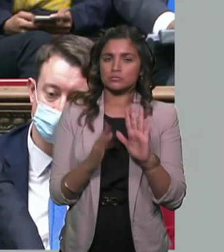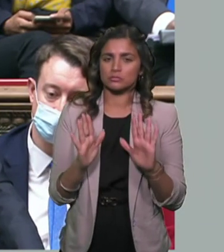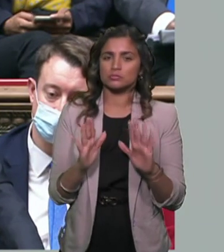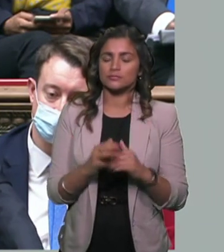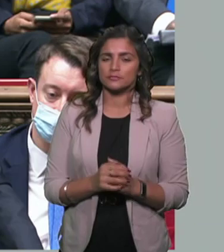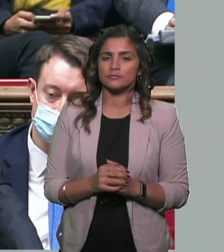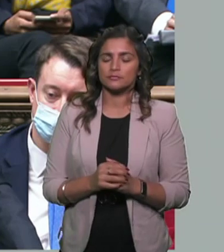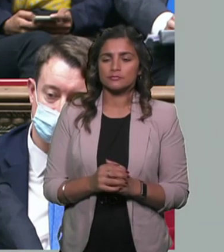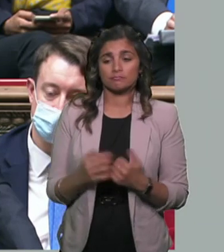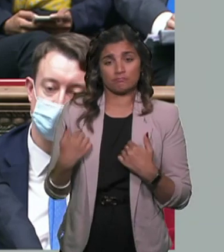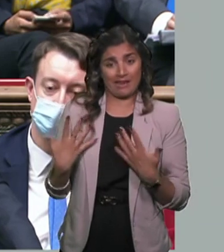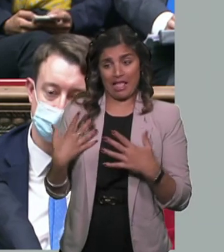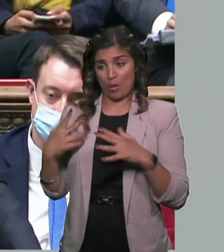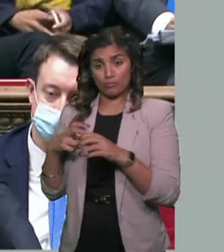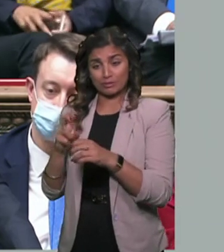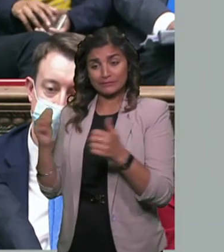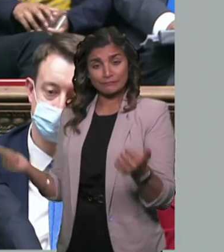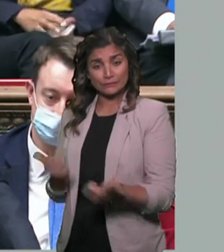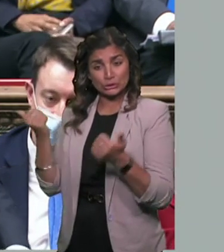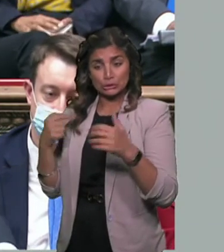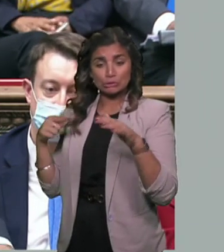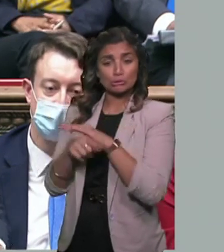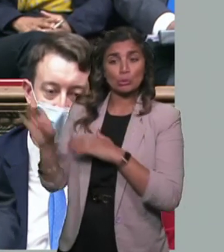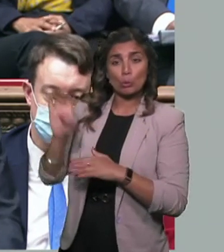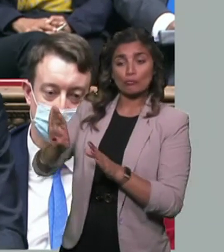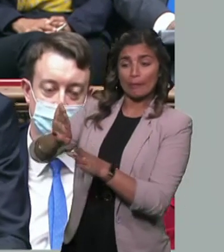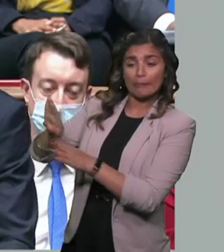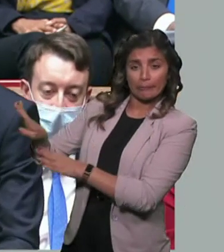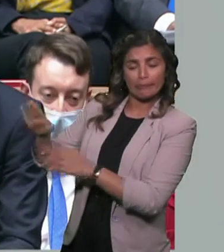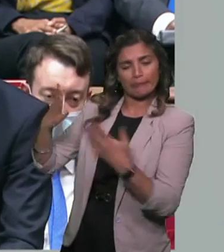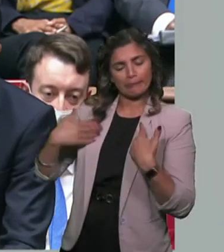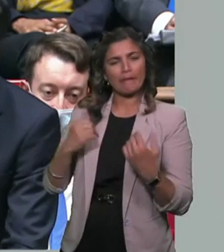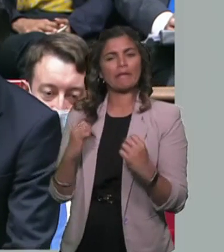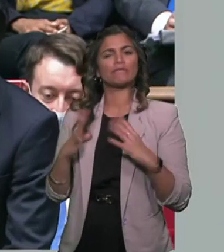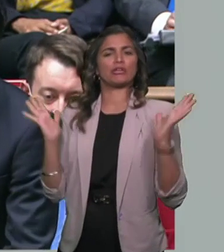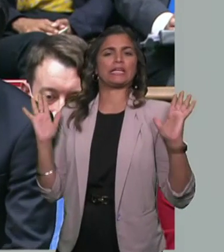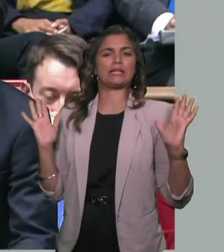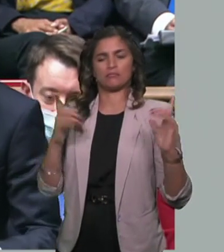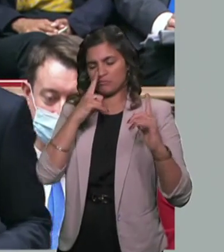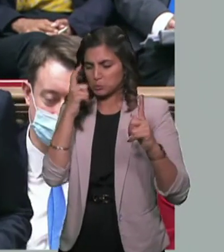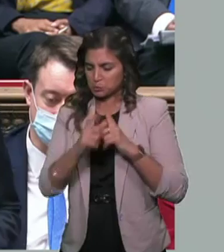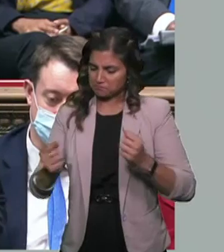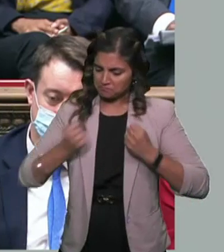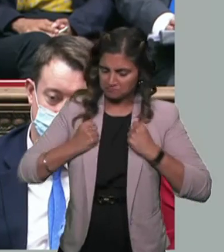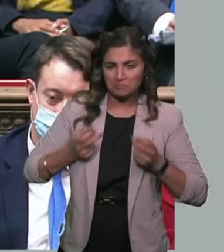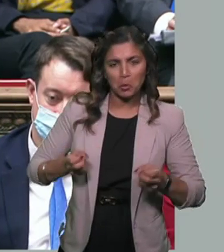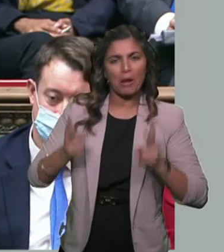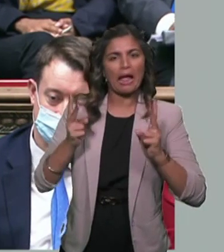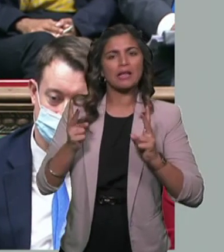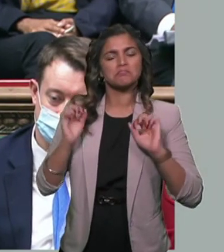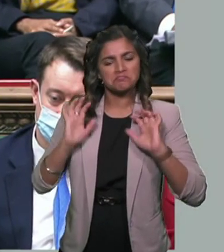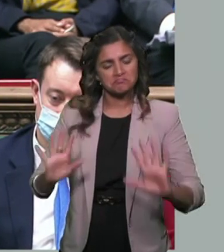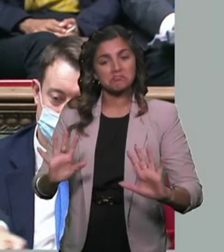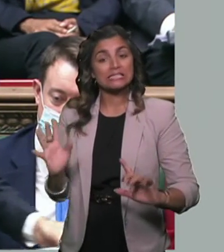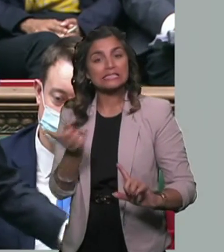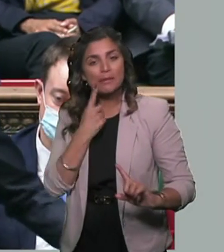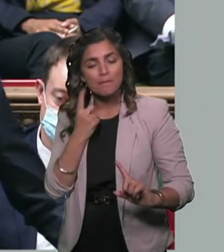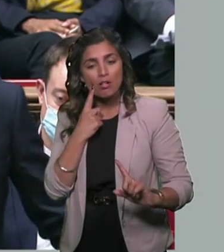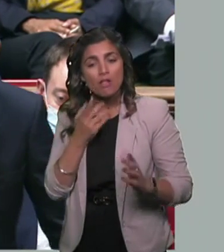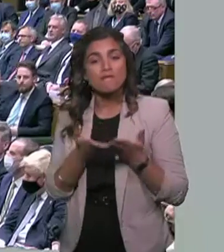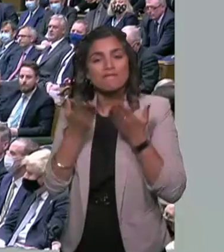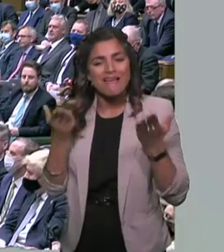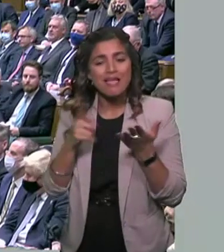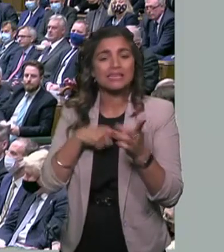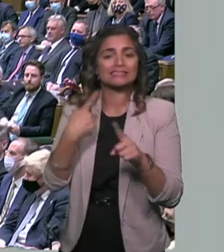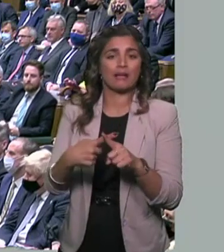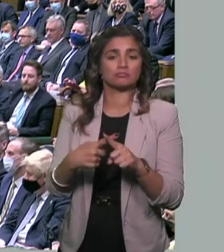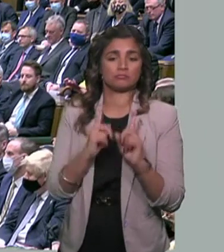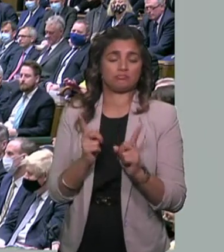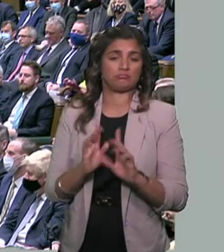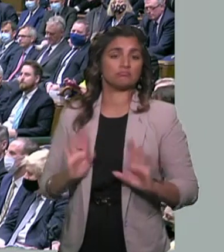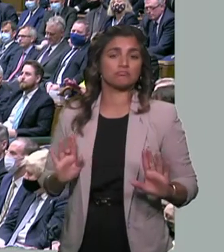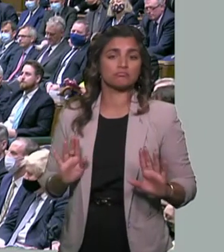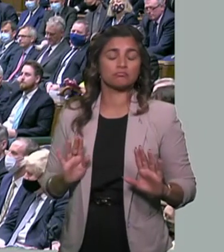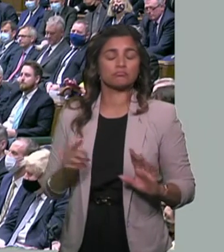Now that we have left the EU, we have the freedom to do things differently and deliver a simpler, fairer tax system.